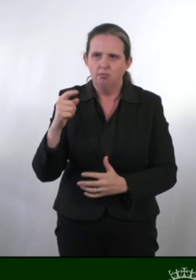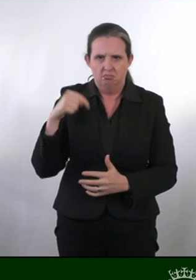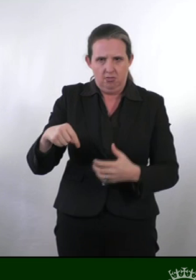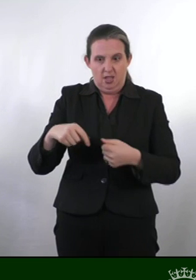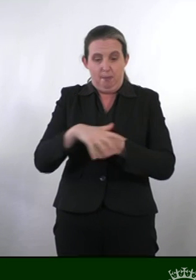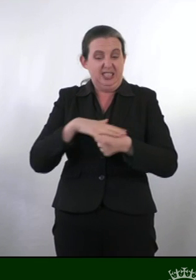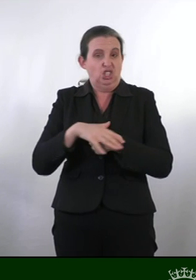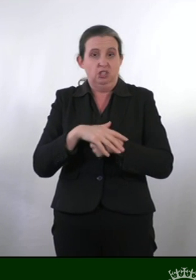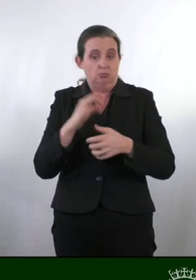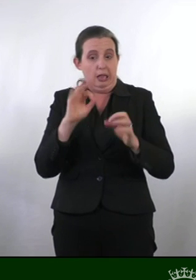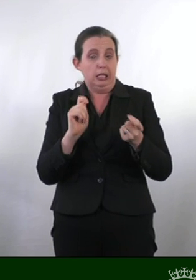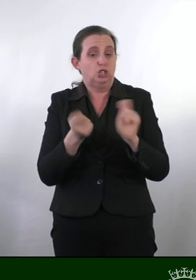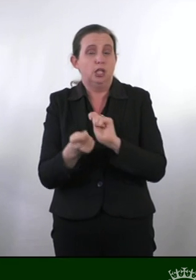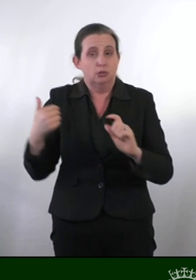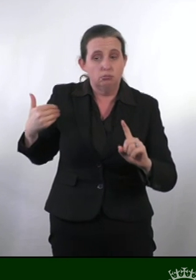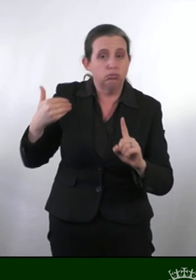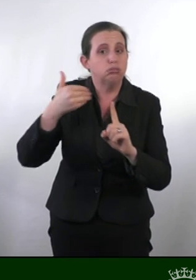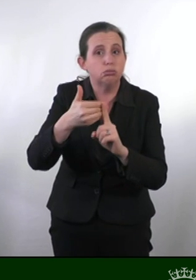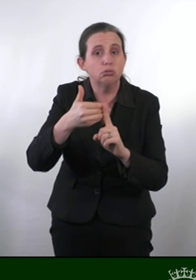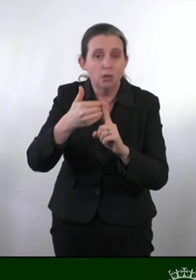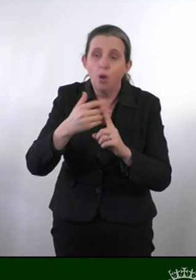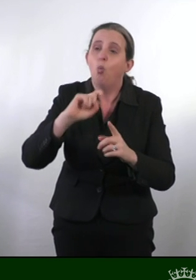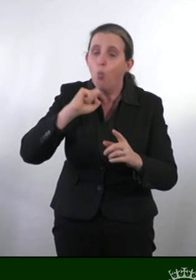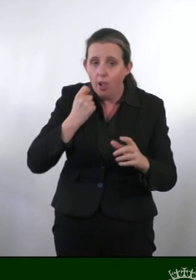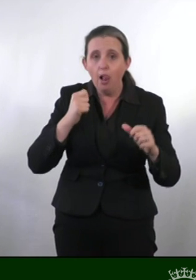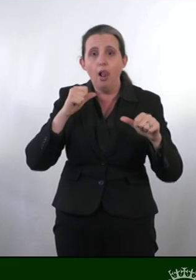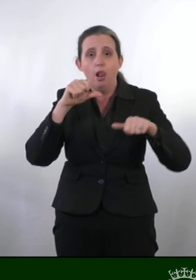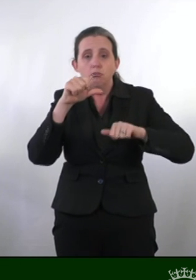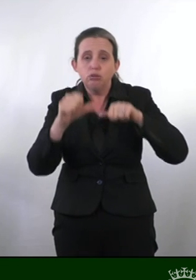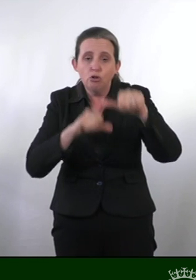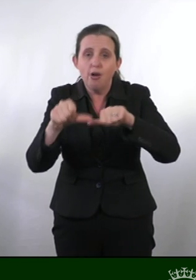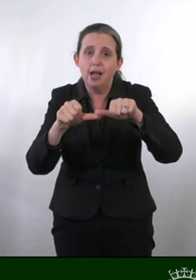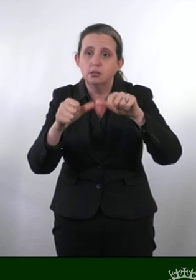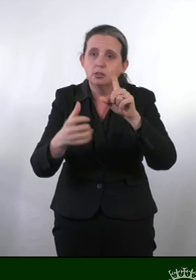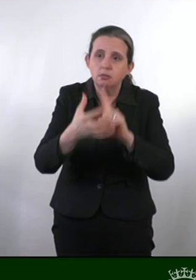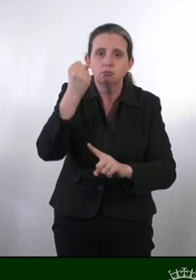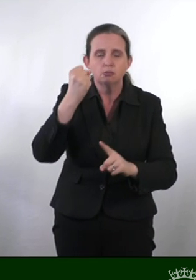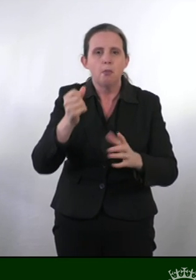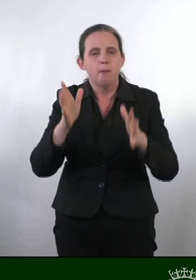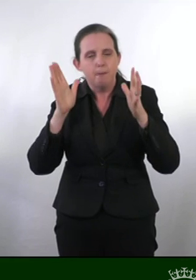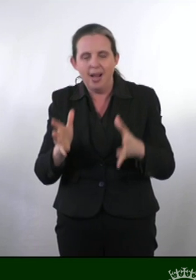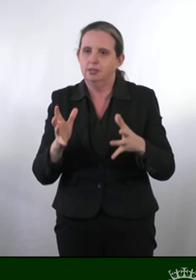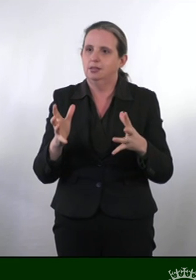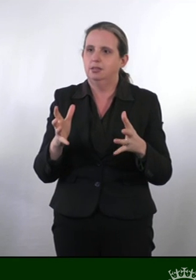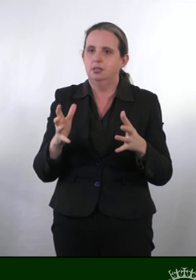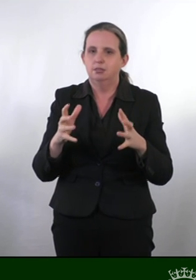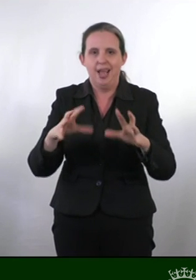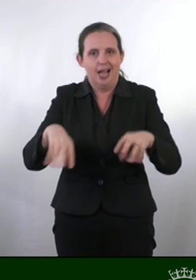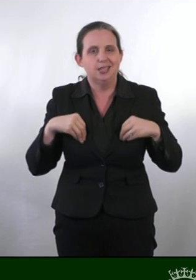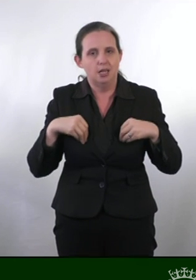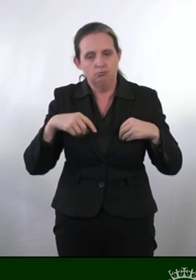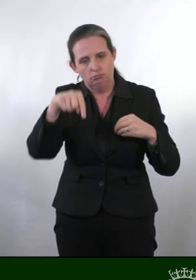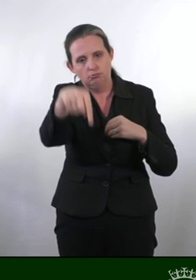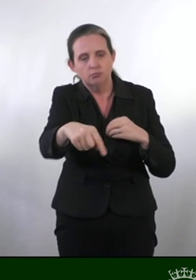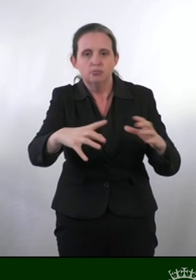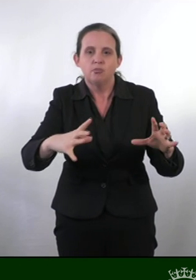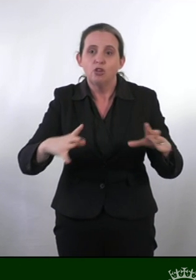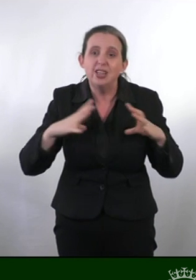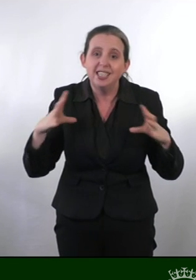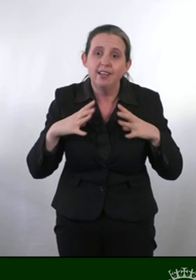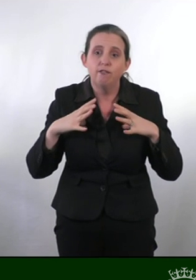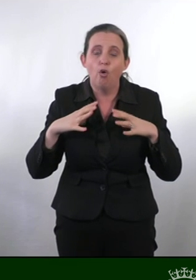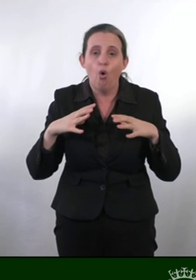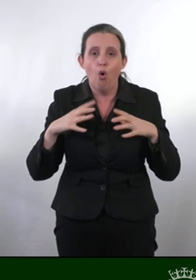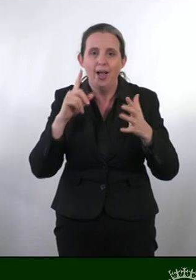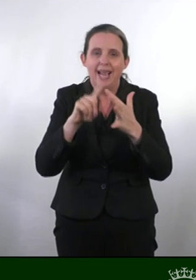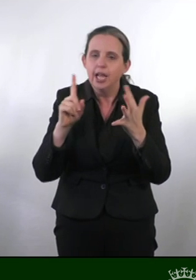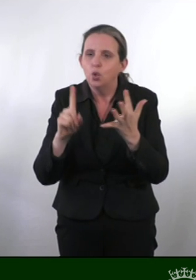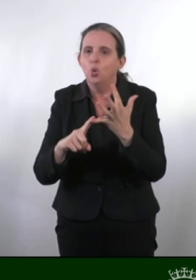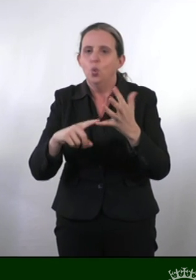We will only be able to make progress if the EU accepts the reality that we must be able to control access to our waters.